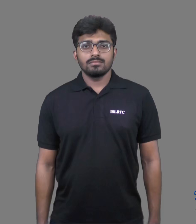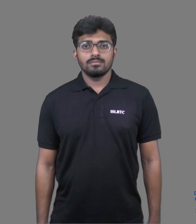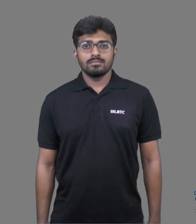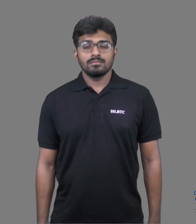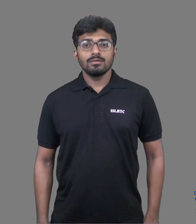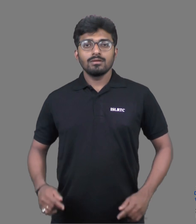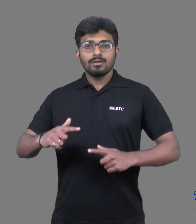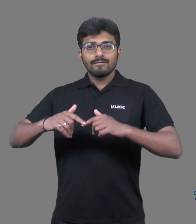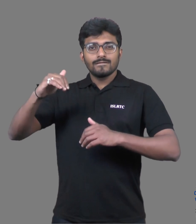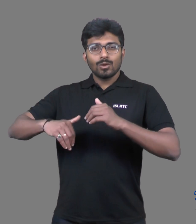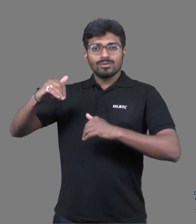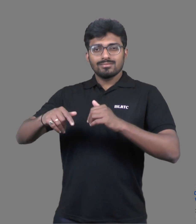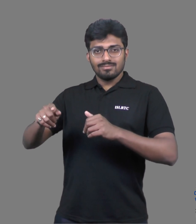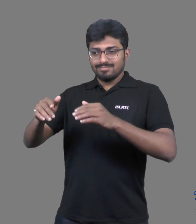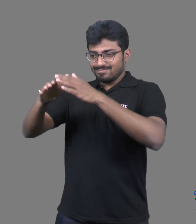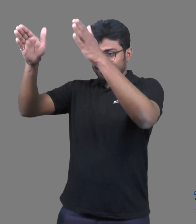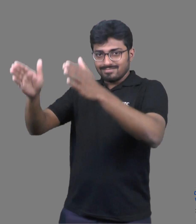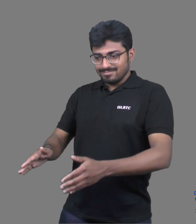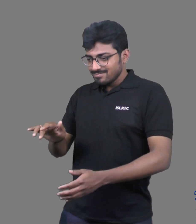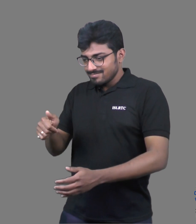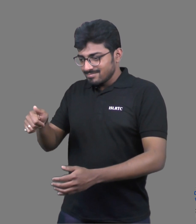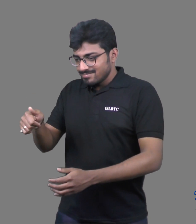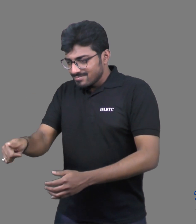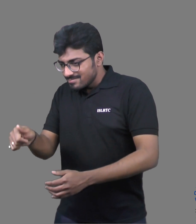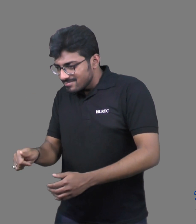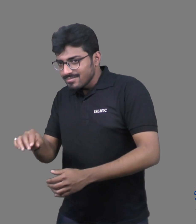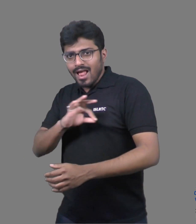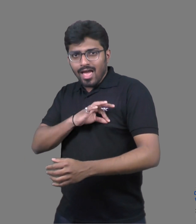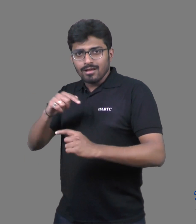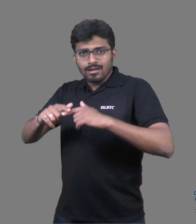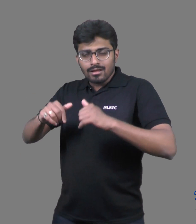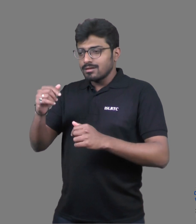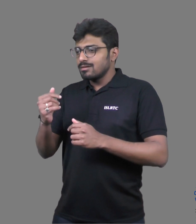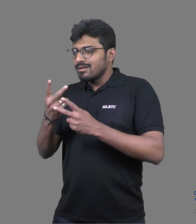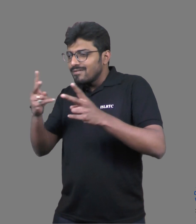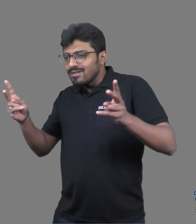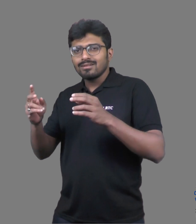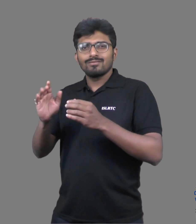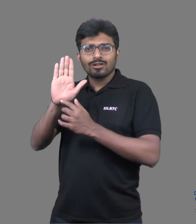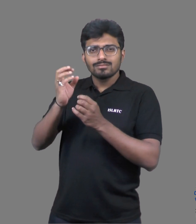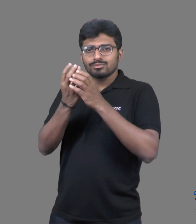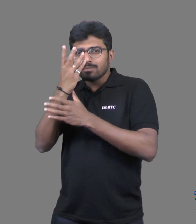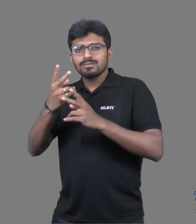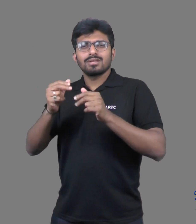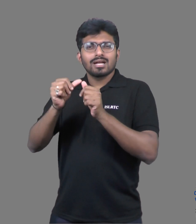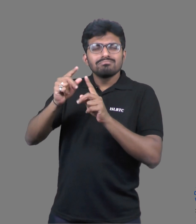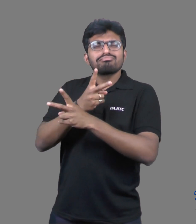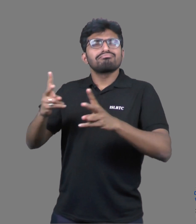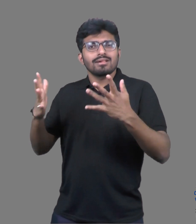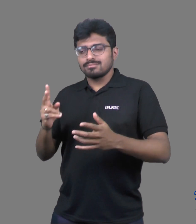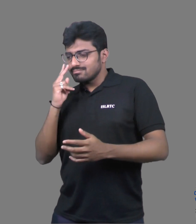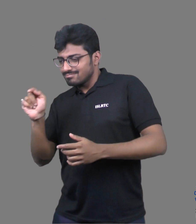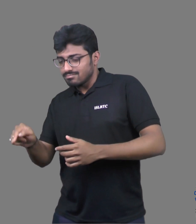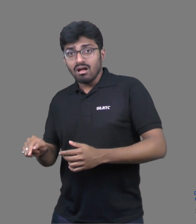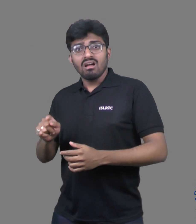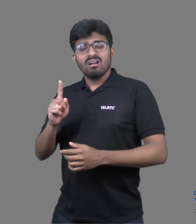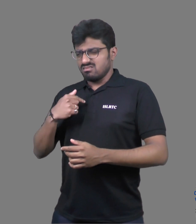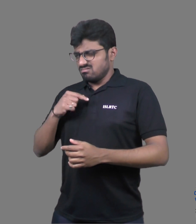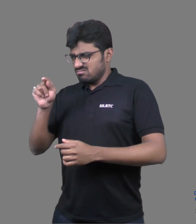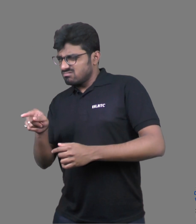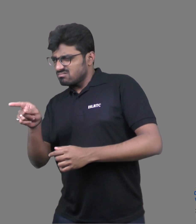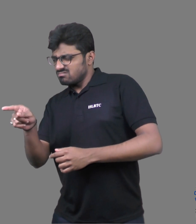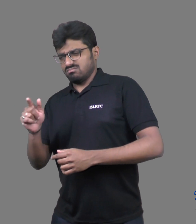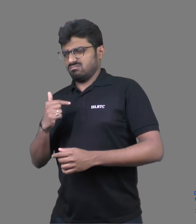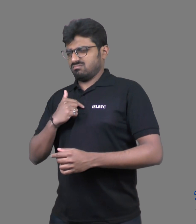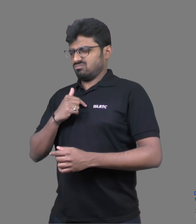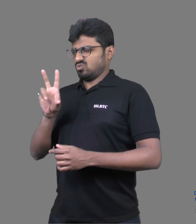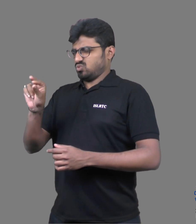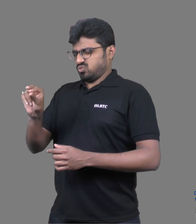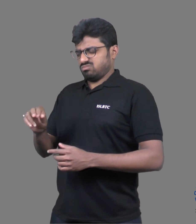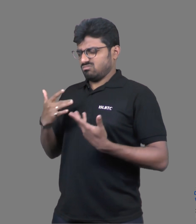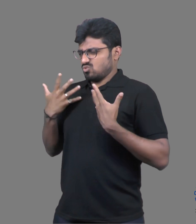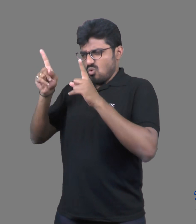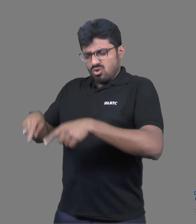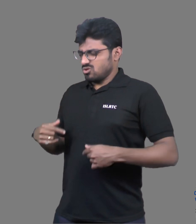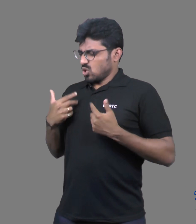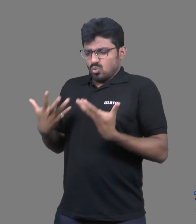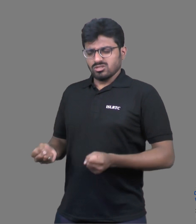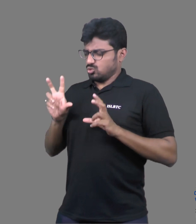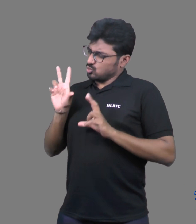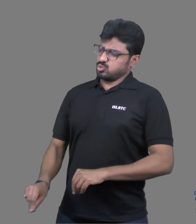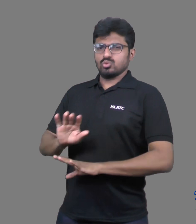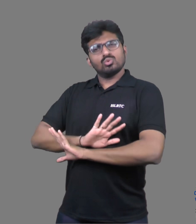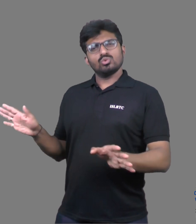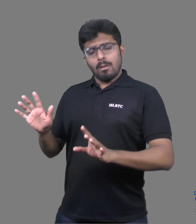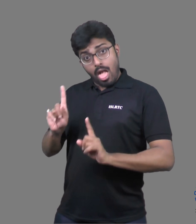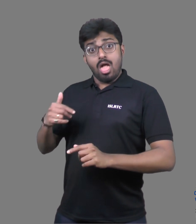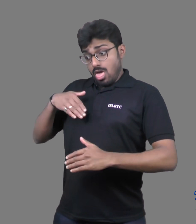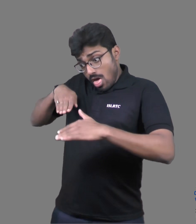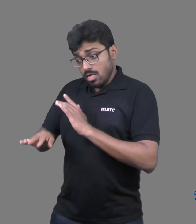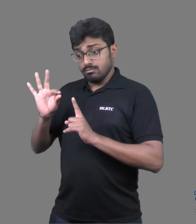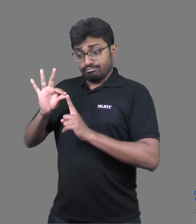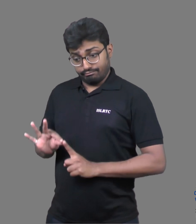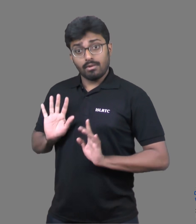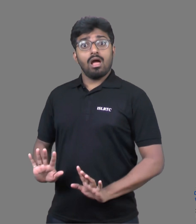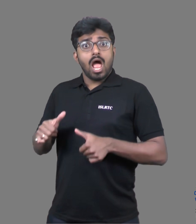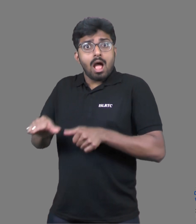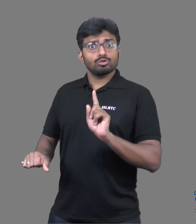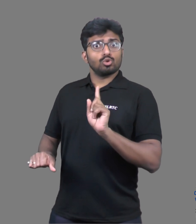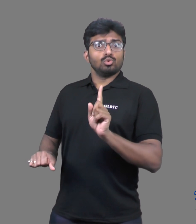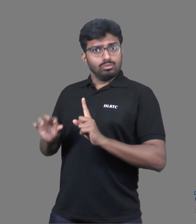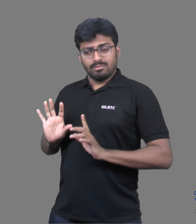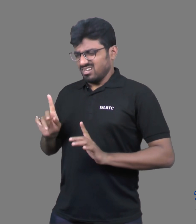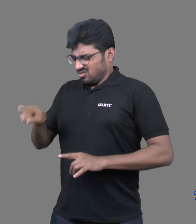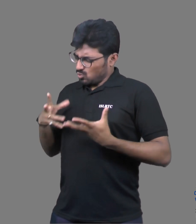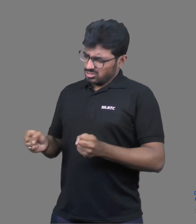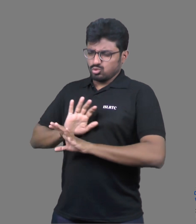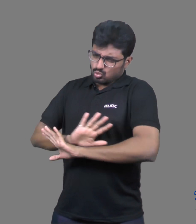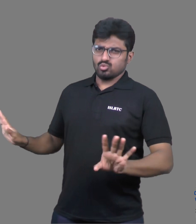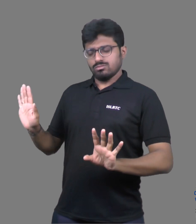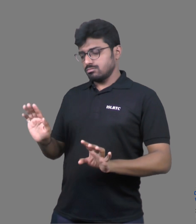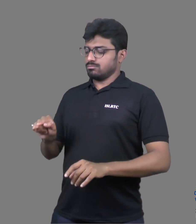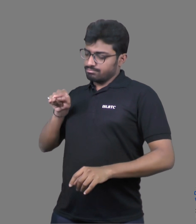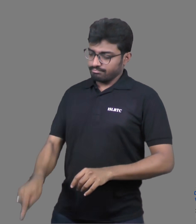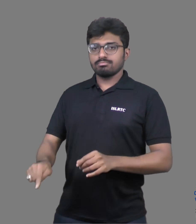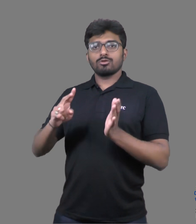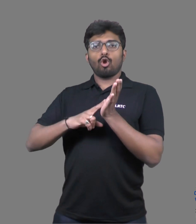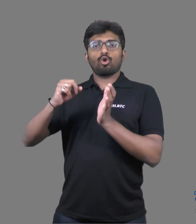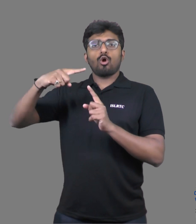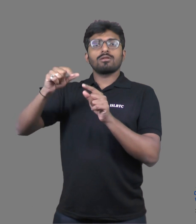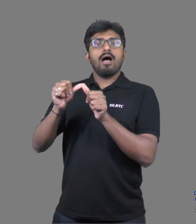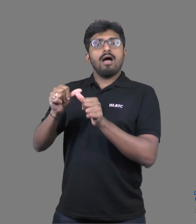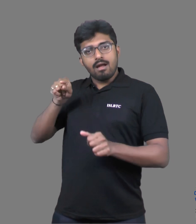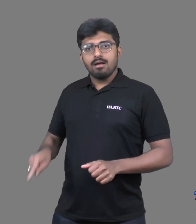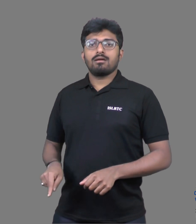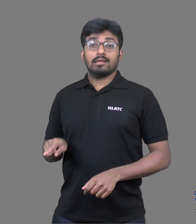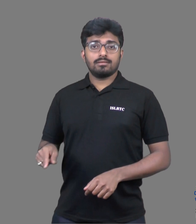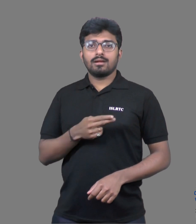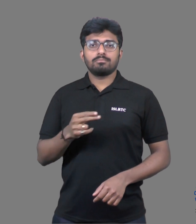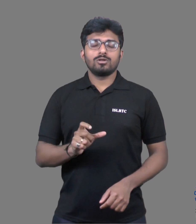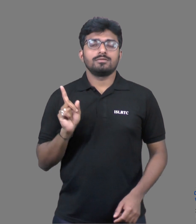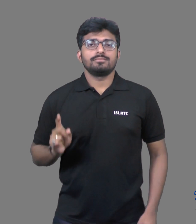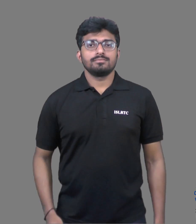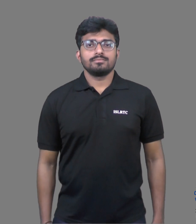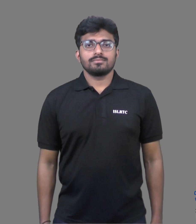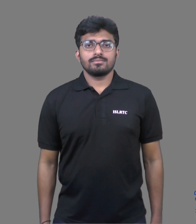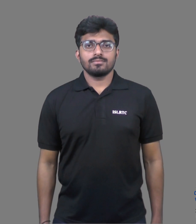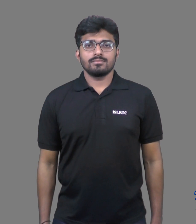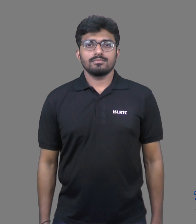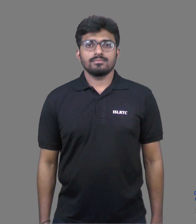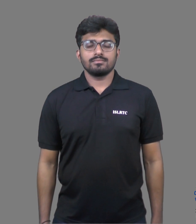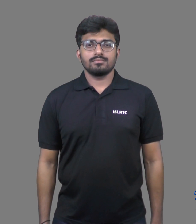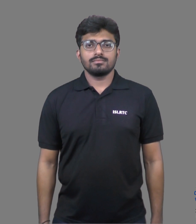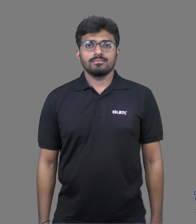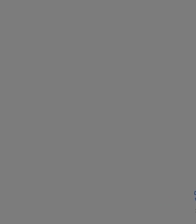Nota